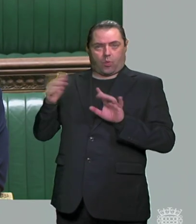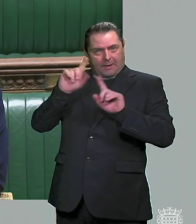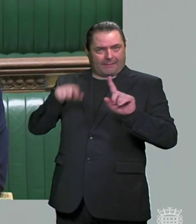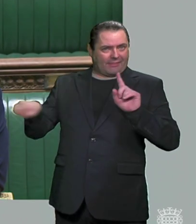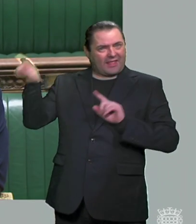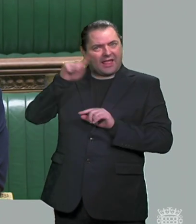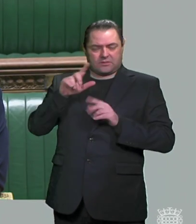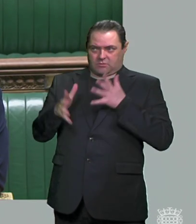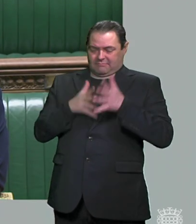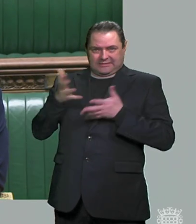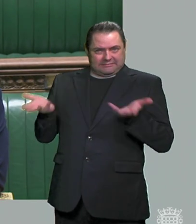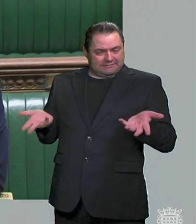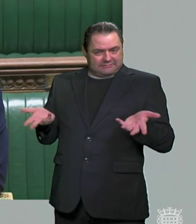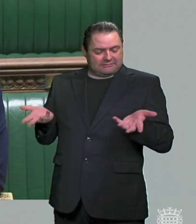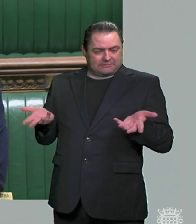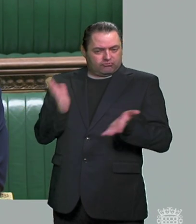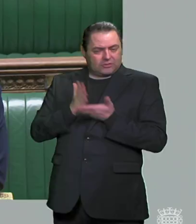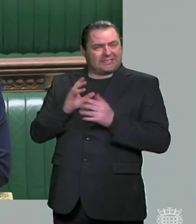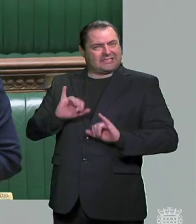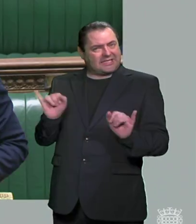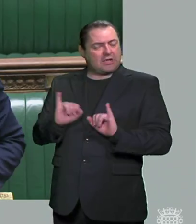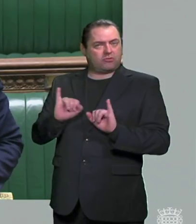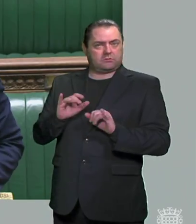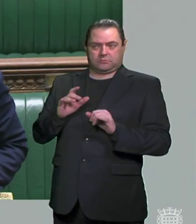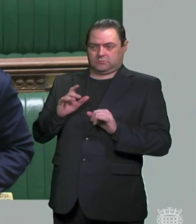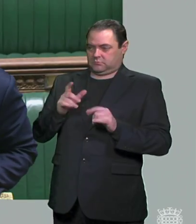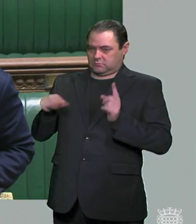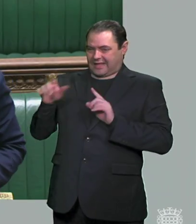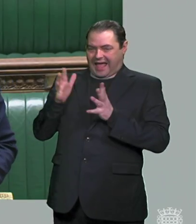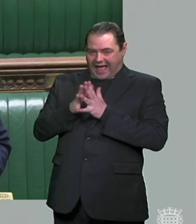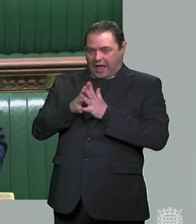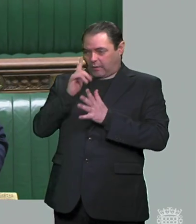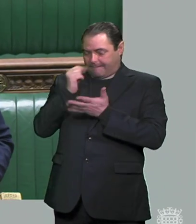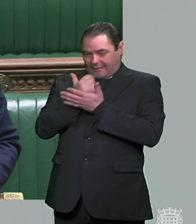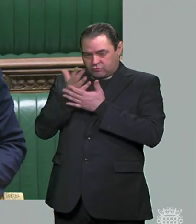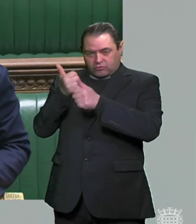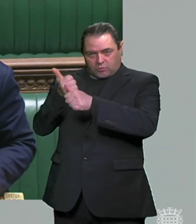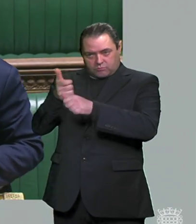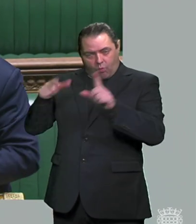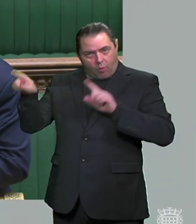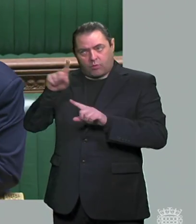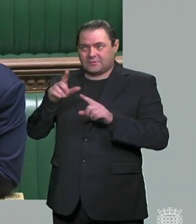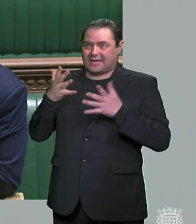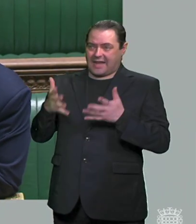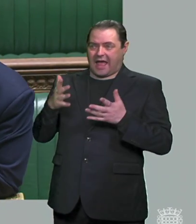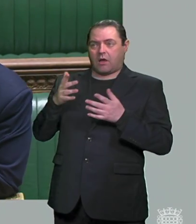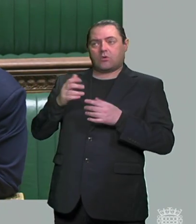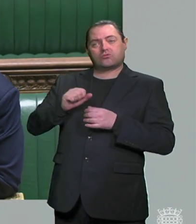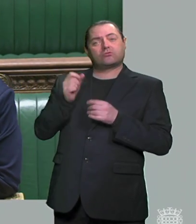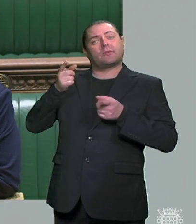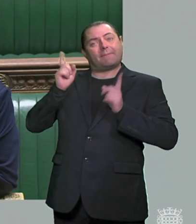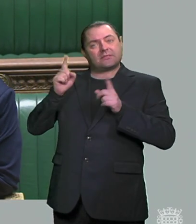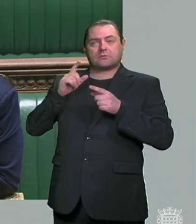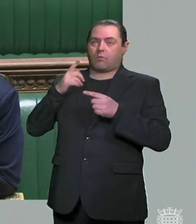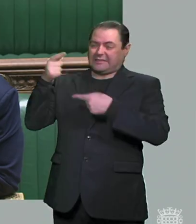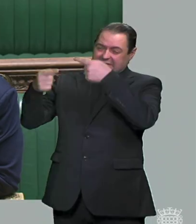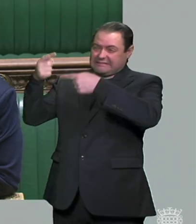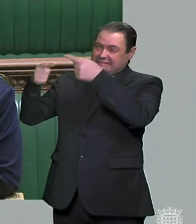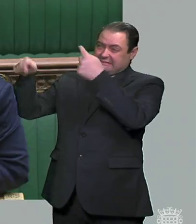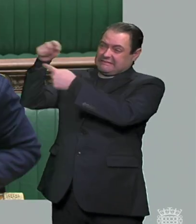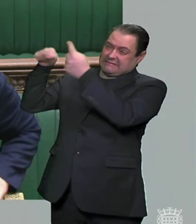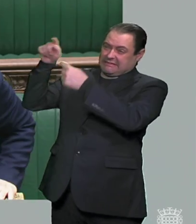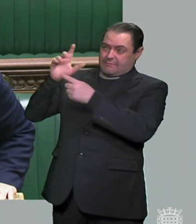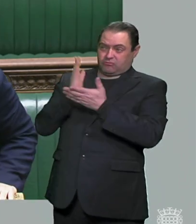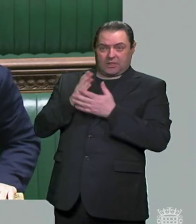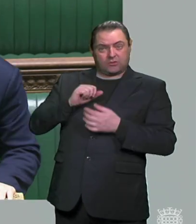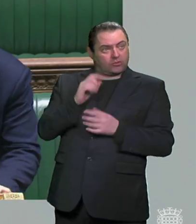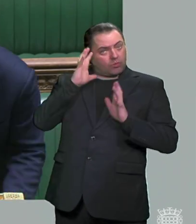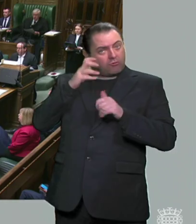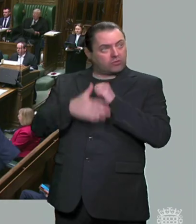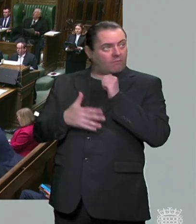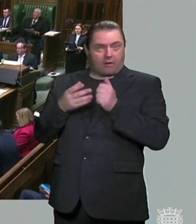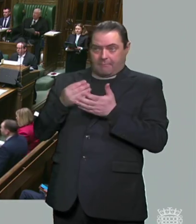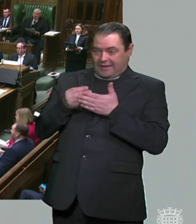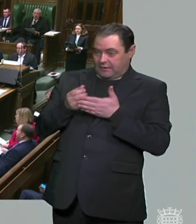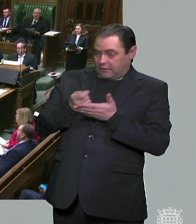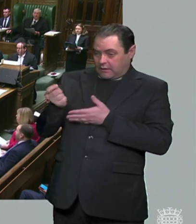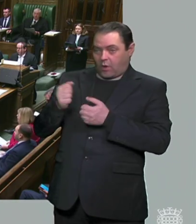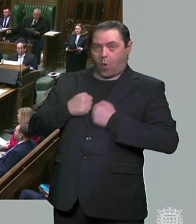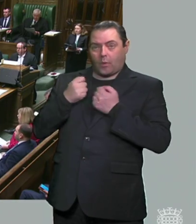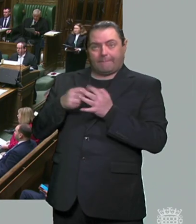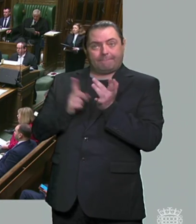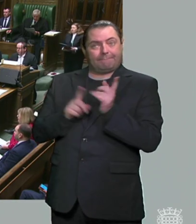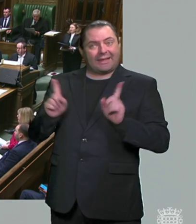Does the Minister agree that, in the midst of such a serious crisis, it is frankly absurd that failed Scottish Ministers are fighting among themselves for the top job, when too many Scots are worrying about how to pay their bills?